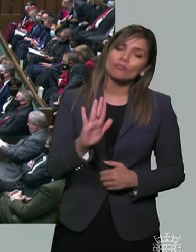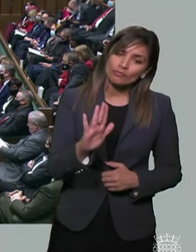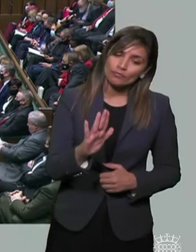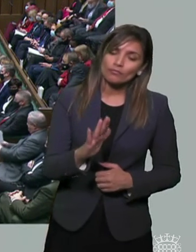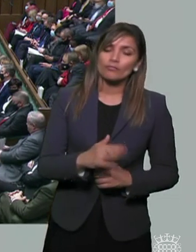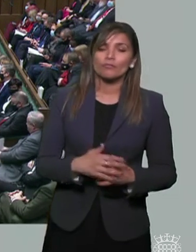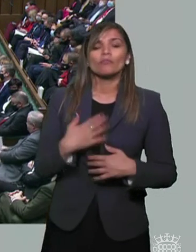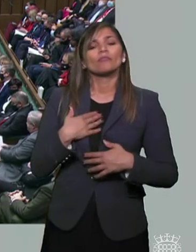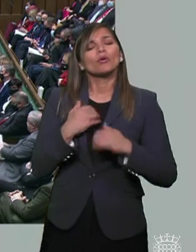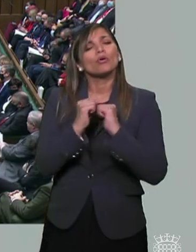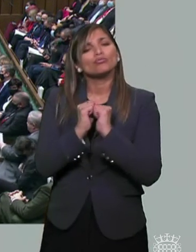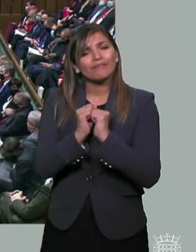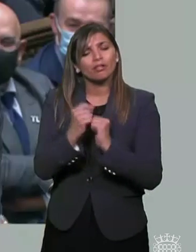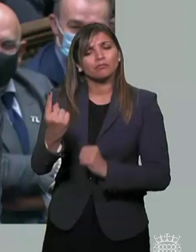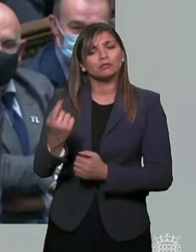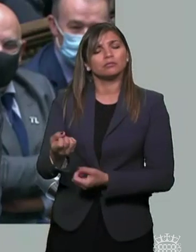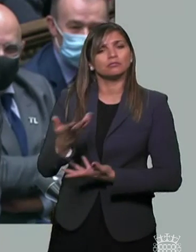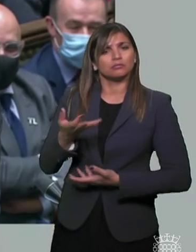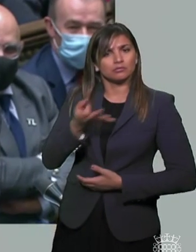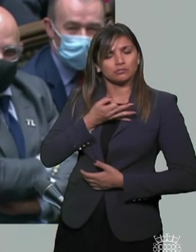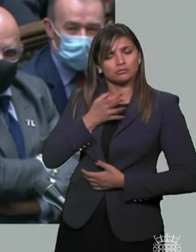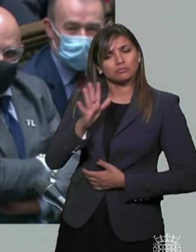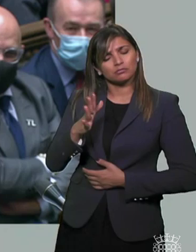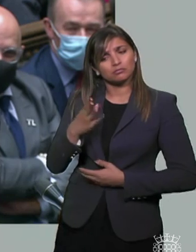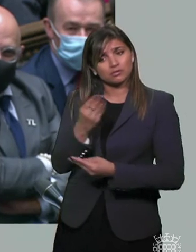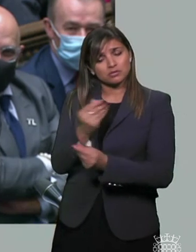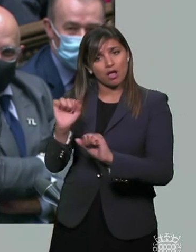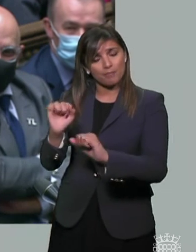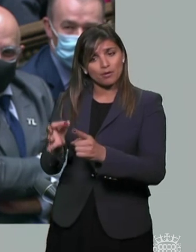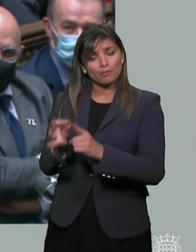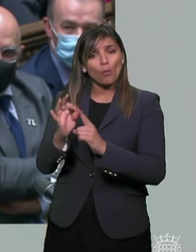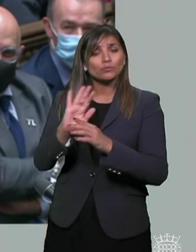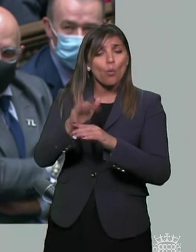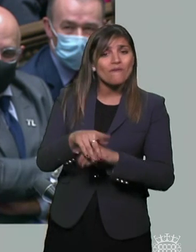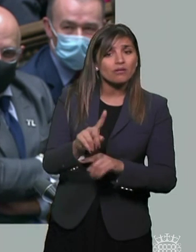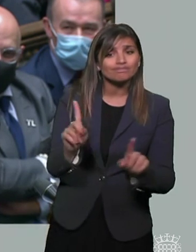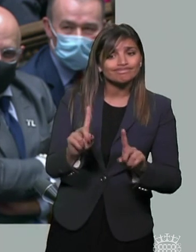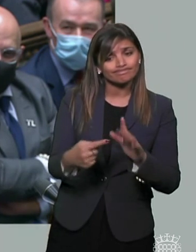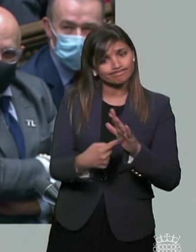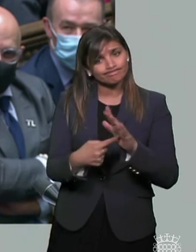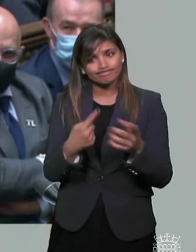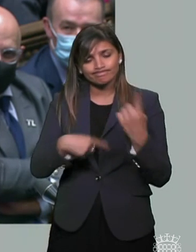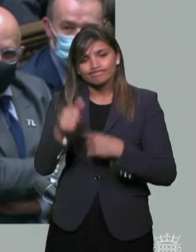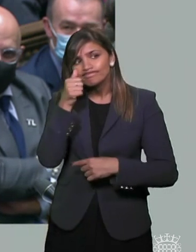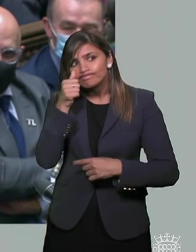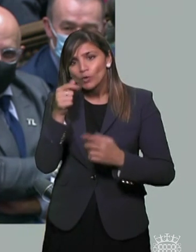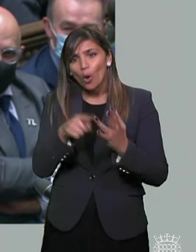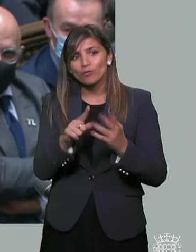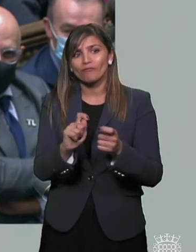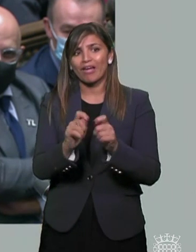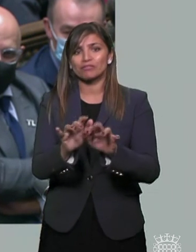I am grateful to the right honourable Gentleman, and I share some of the views he expressed about the importance of being vigilant about omicron.